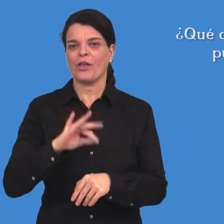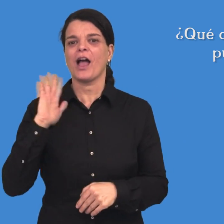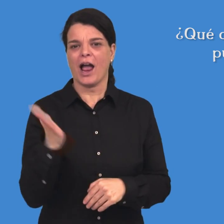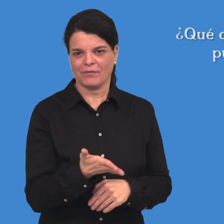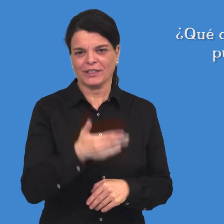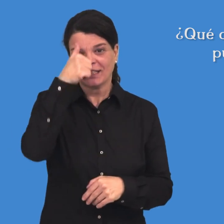afectar